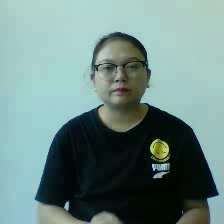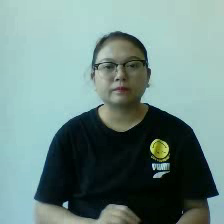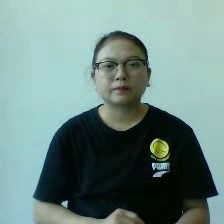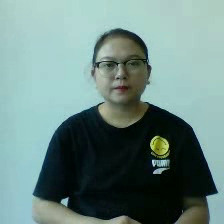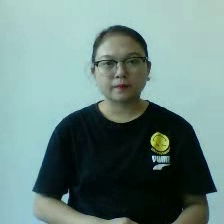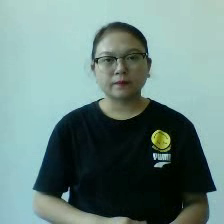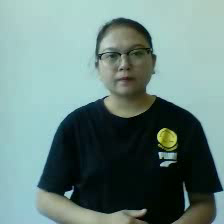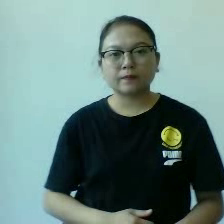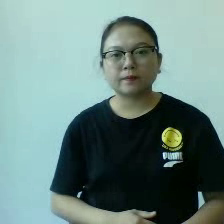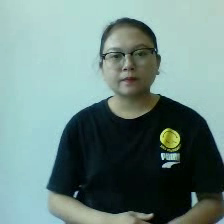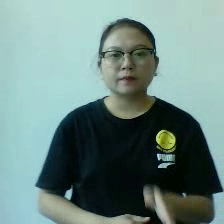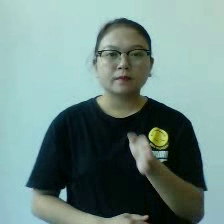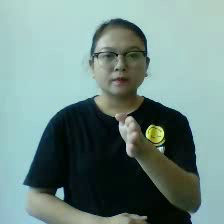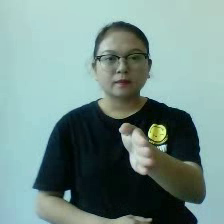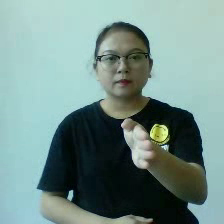Rẽ trái